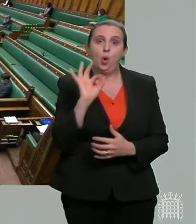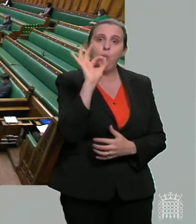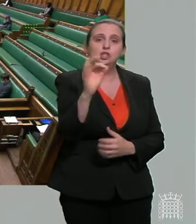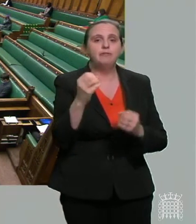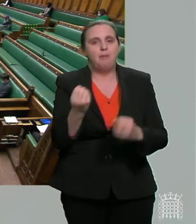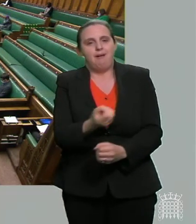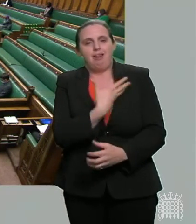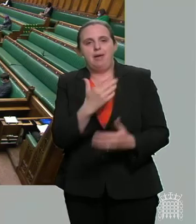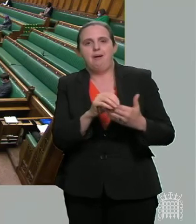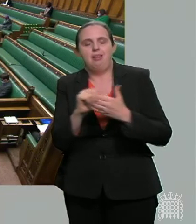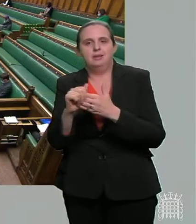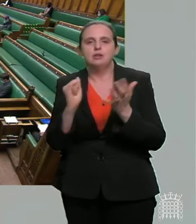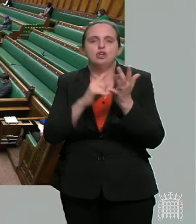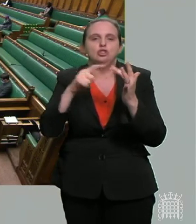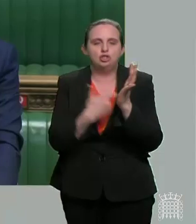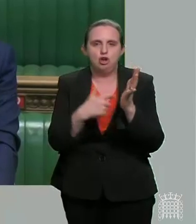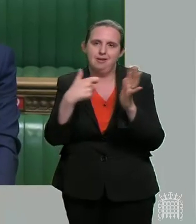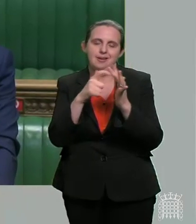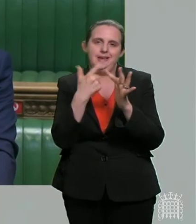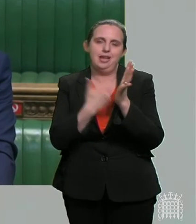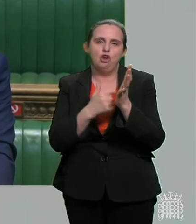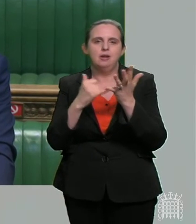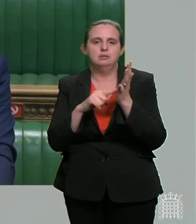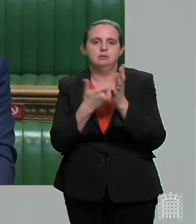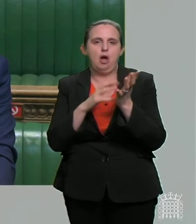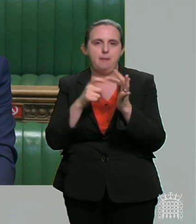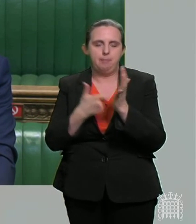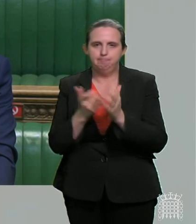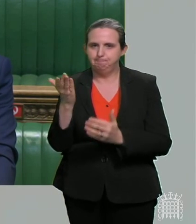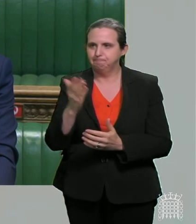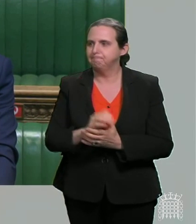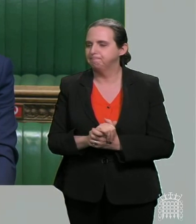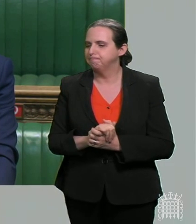May I begin by thanking everybody involved in the vaccine roll-out?